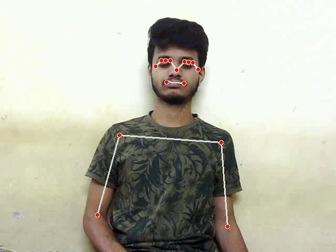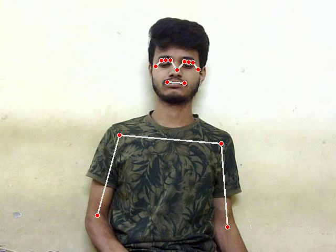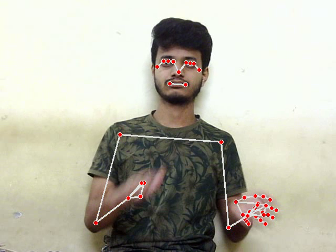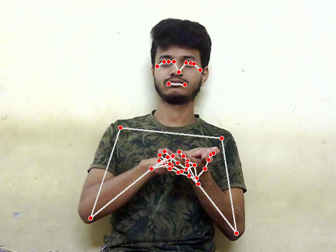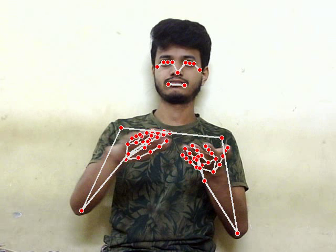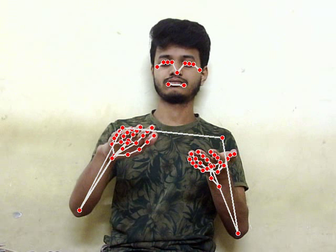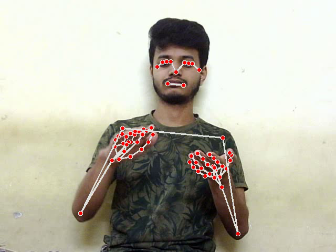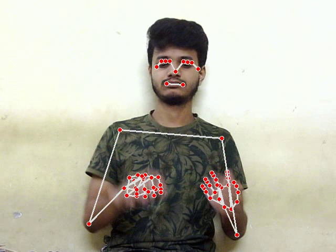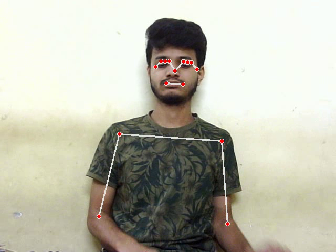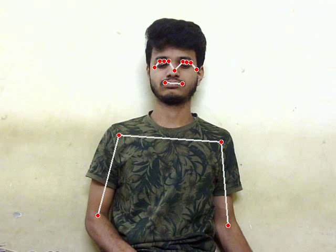nice